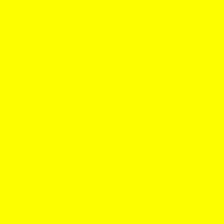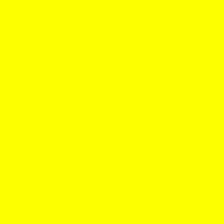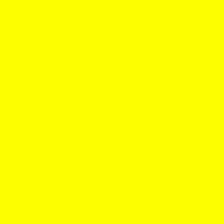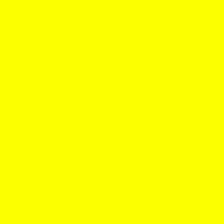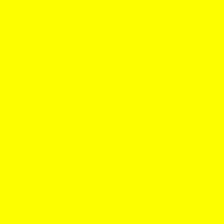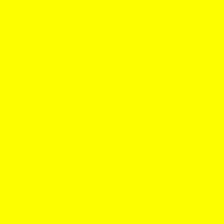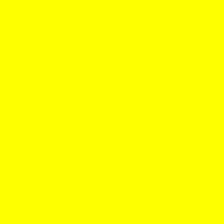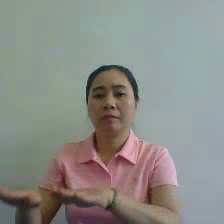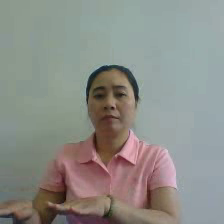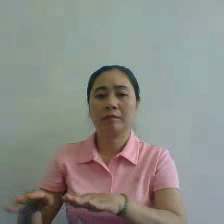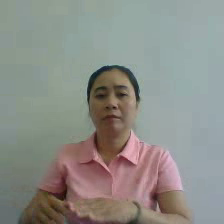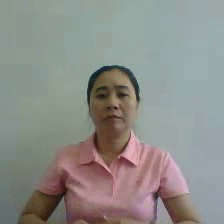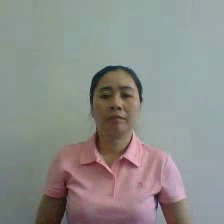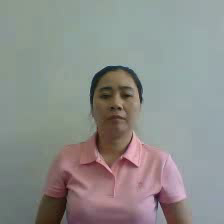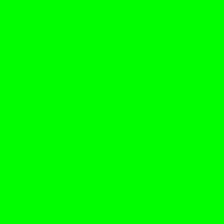Chậm lại